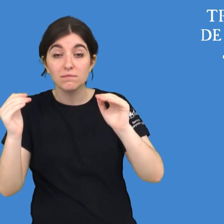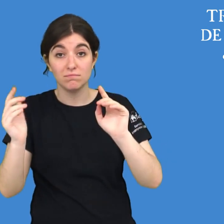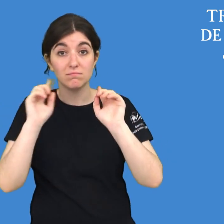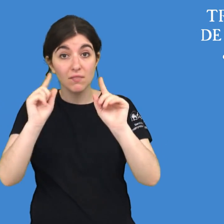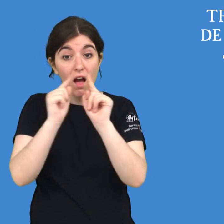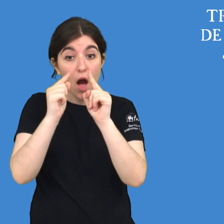caso